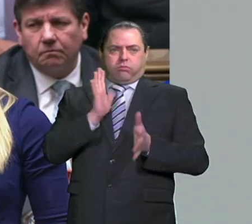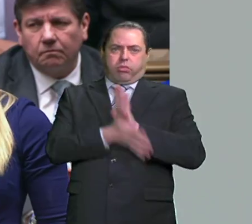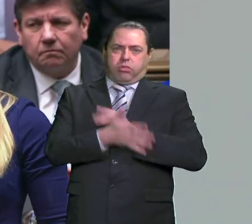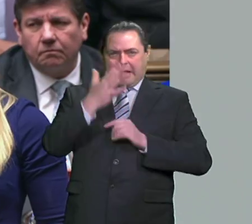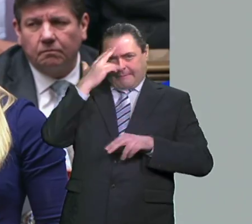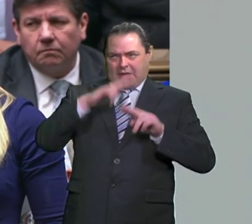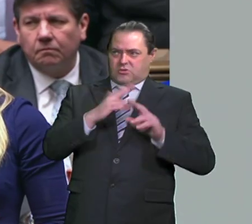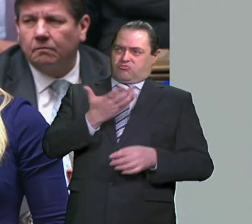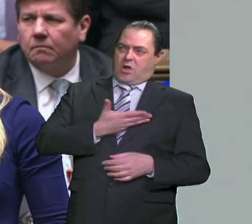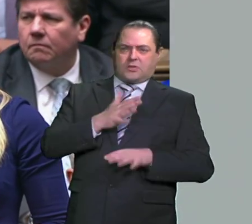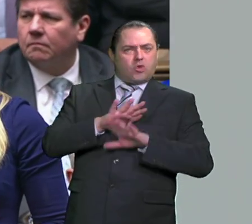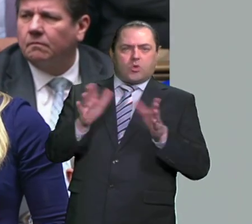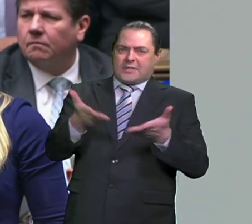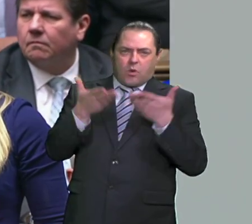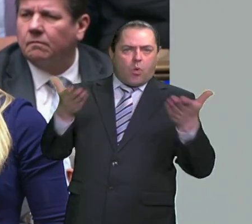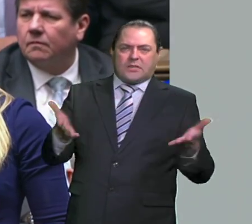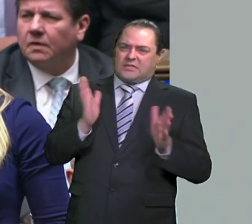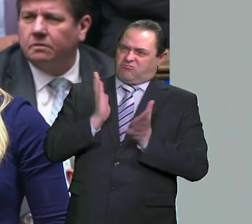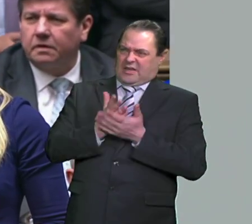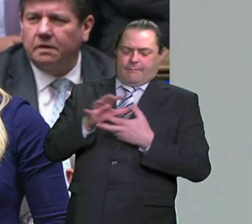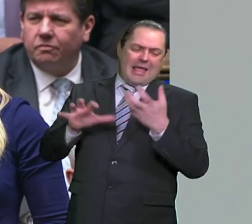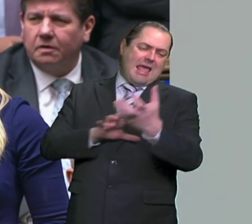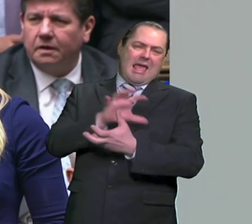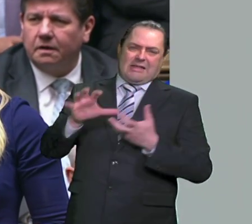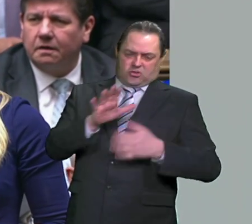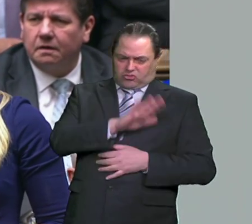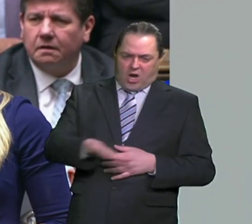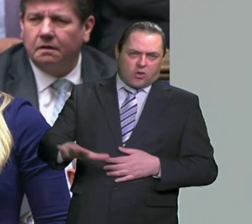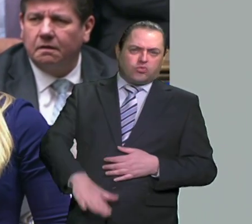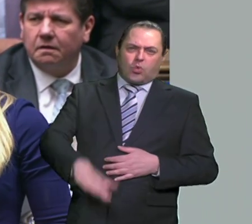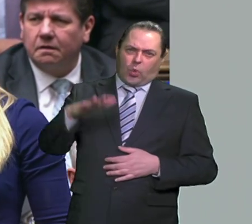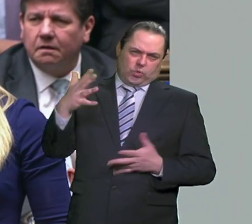This is not a victory for equality; it is a catastrophe for childhood.